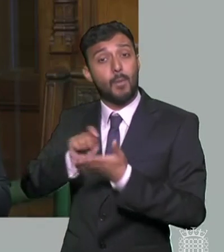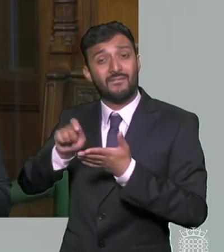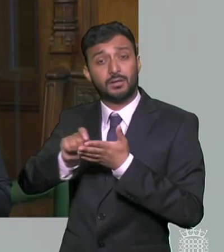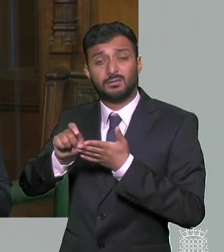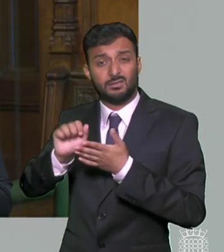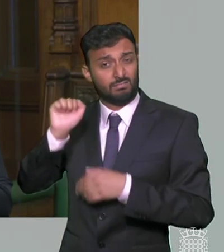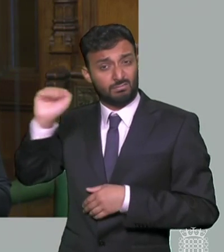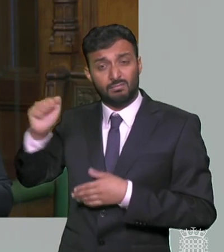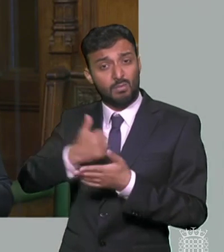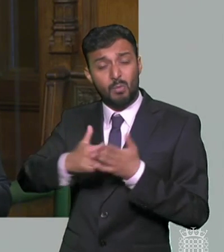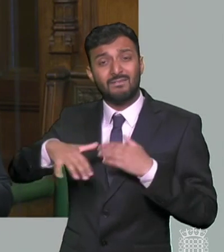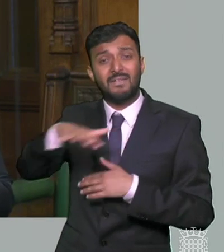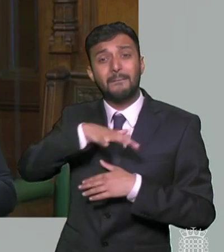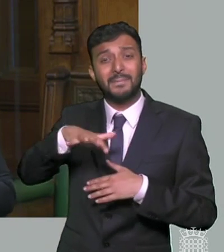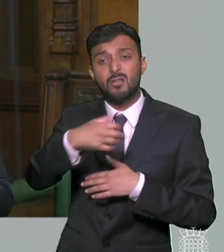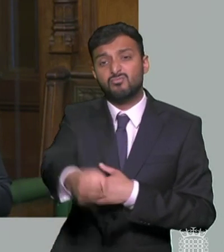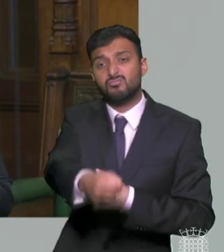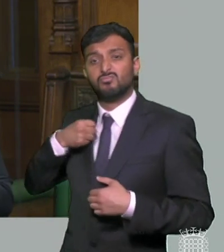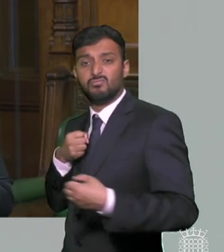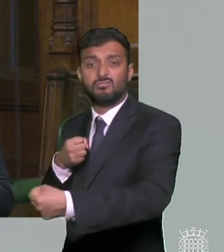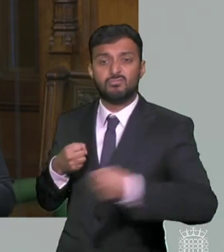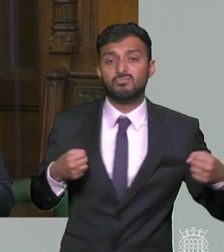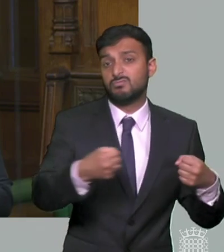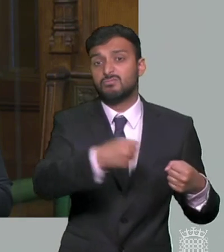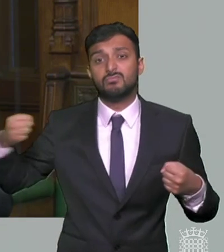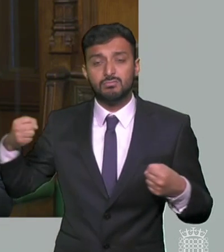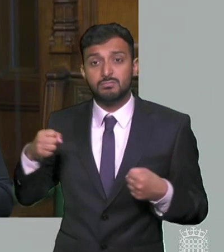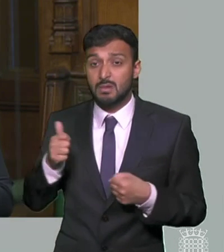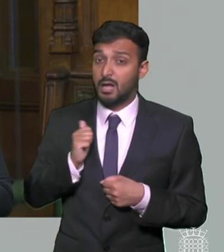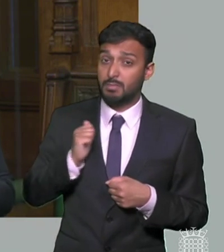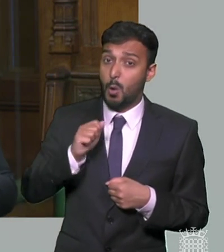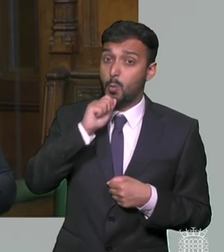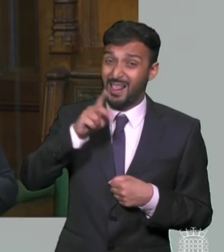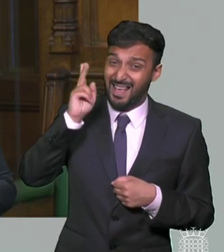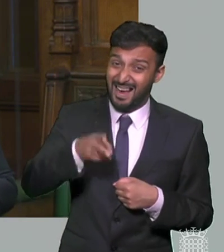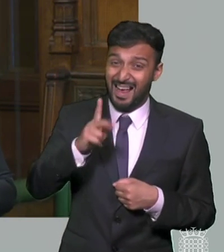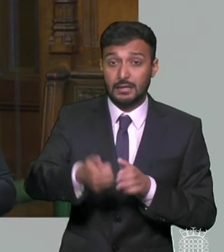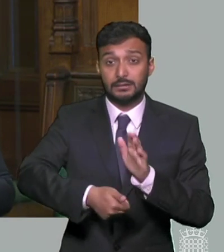It is reported to be sending another deportation charter flight to Nigeria and Ghana.